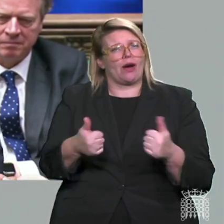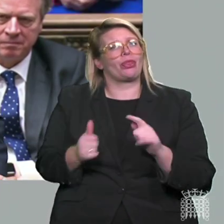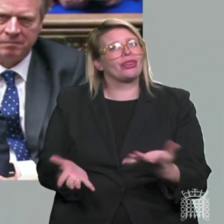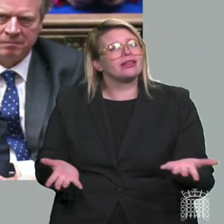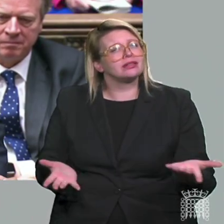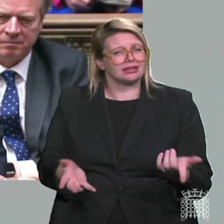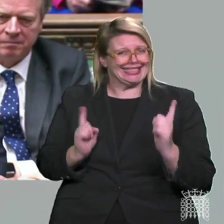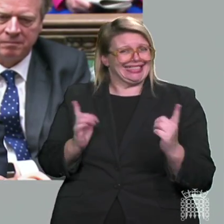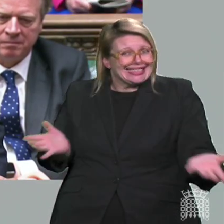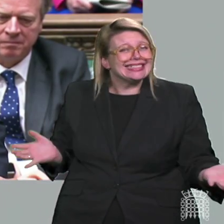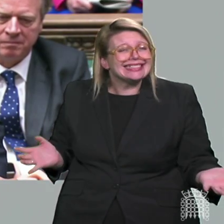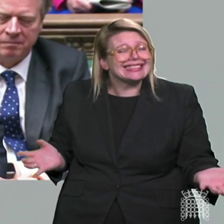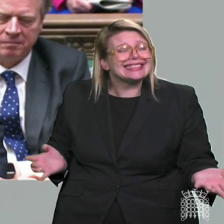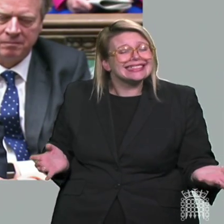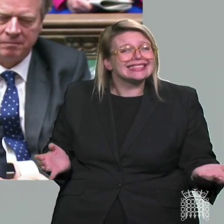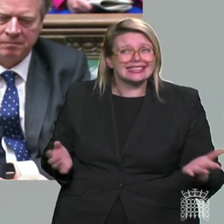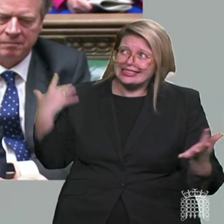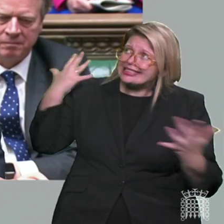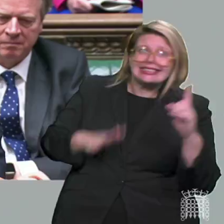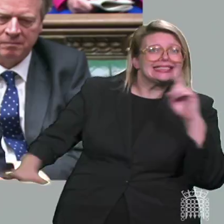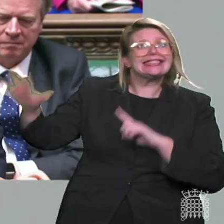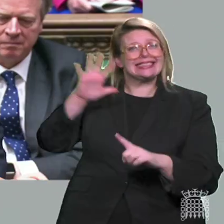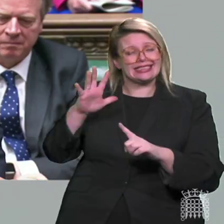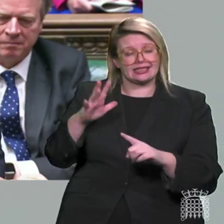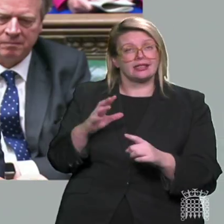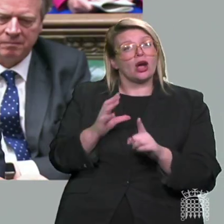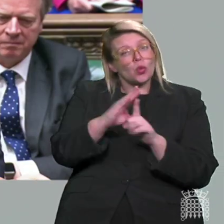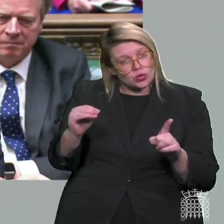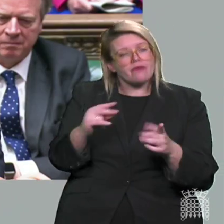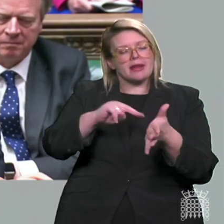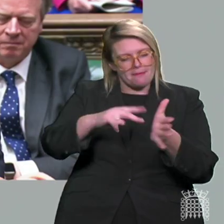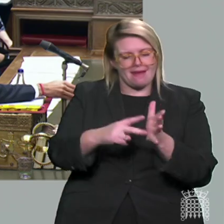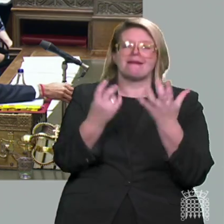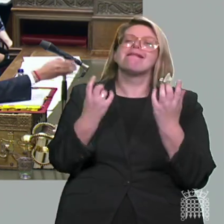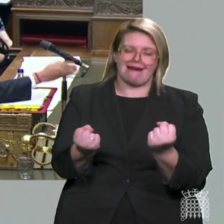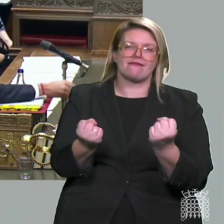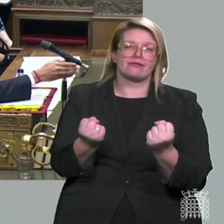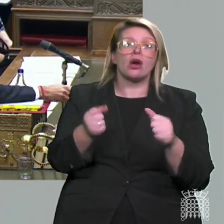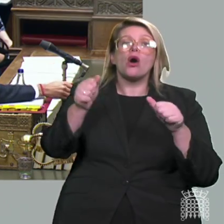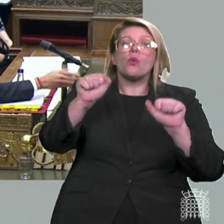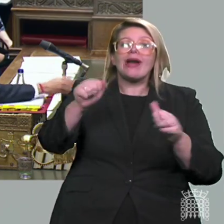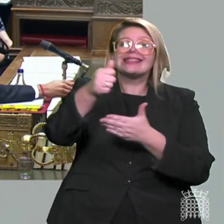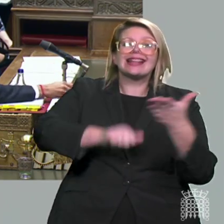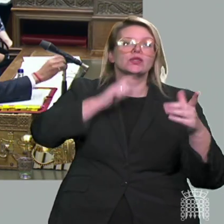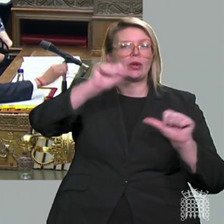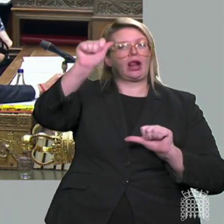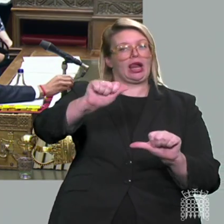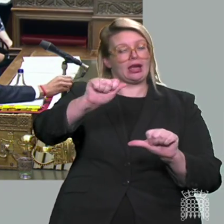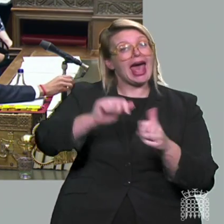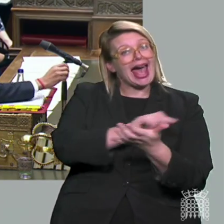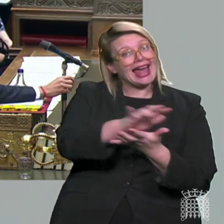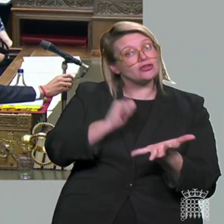We have a very clear plan to bring the waiting lists down and it is one that the NHS supports.